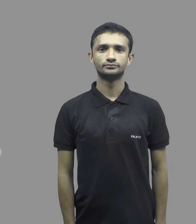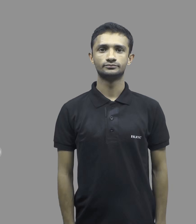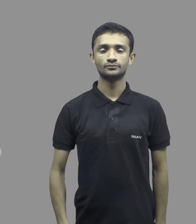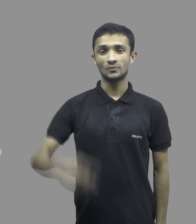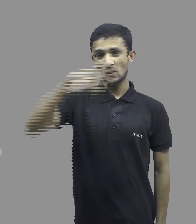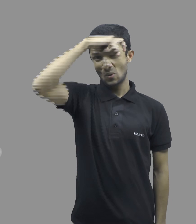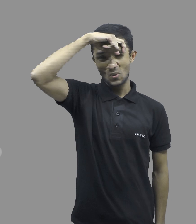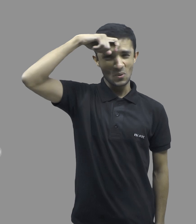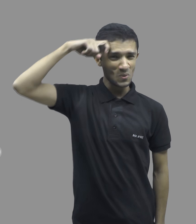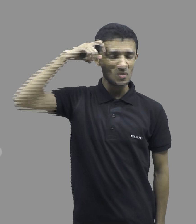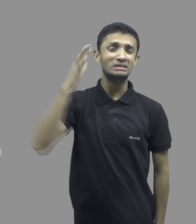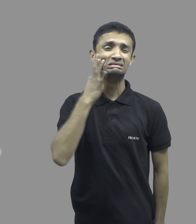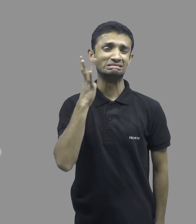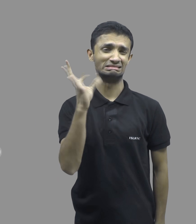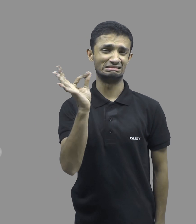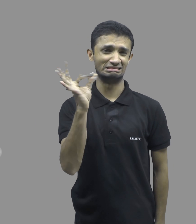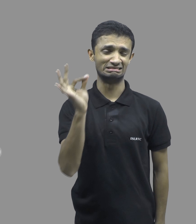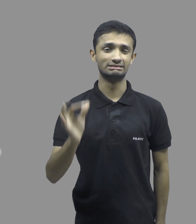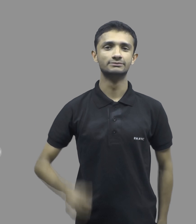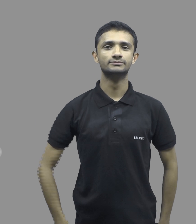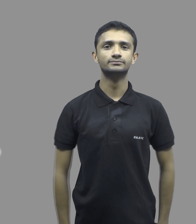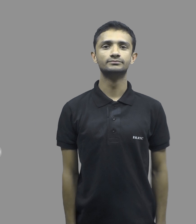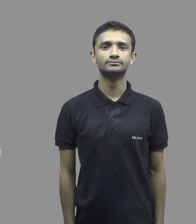Humidity